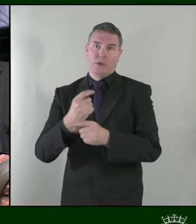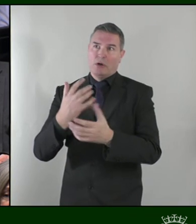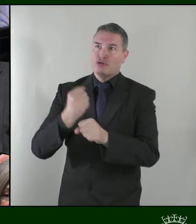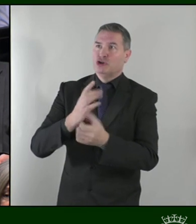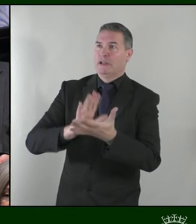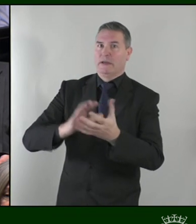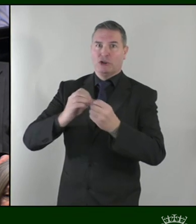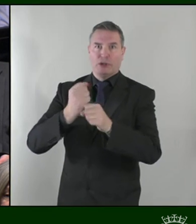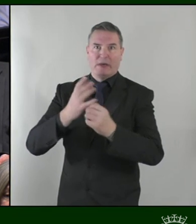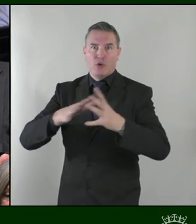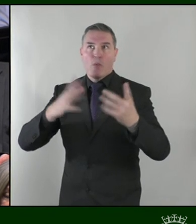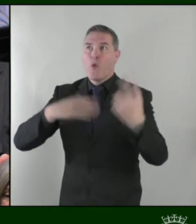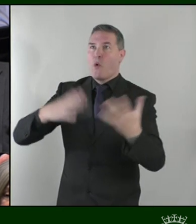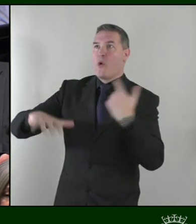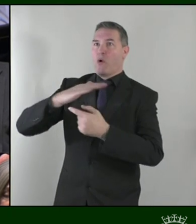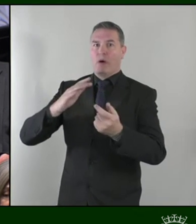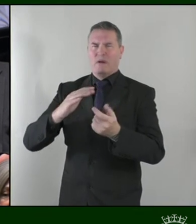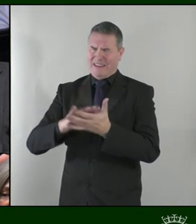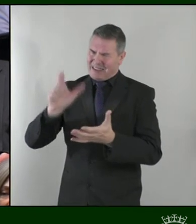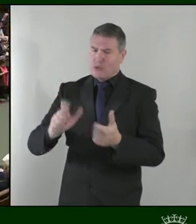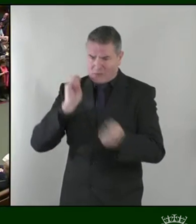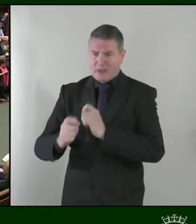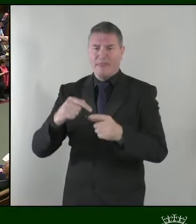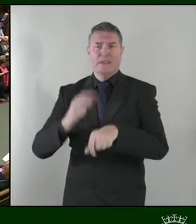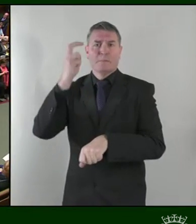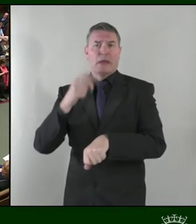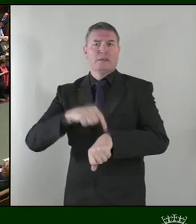Will he instruct his Minister to remedy this matter immediately?